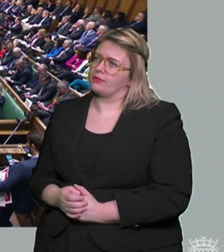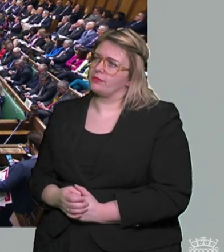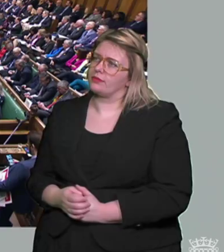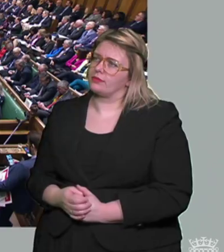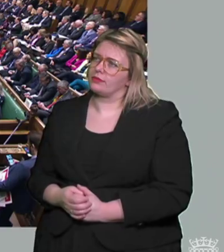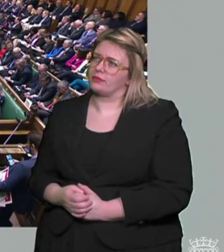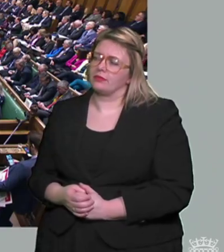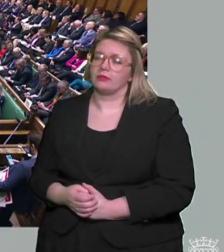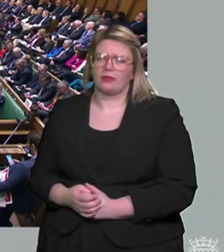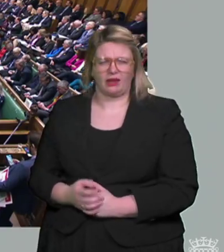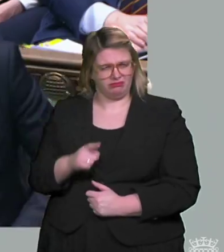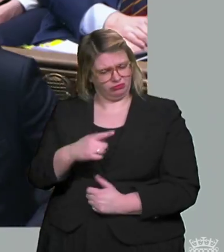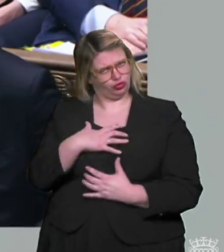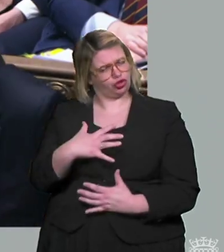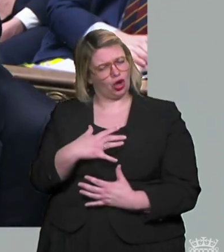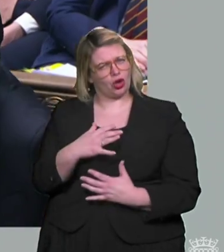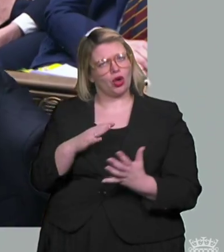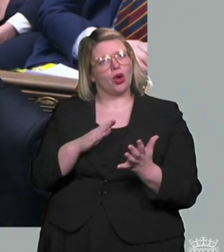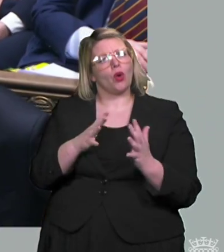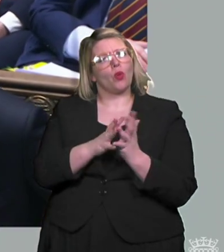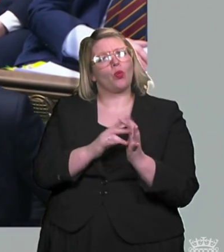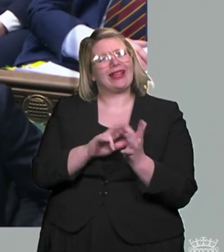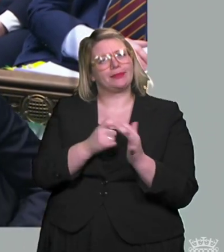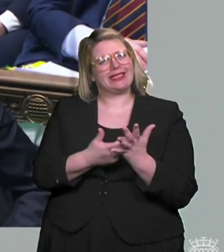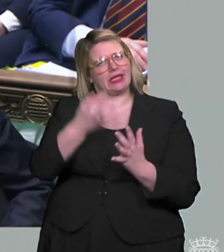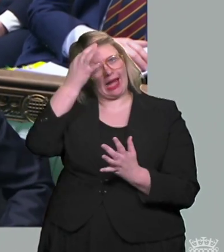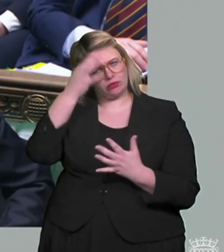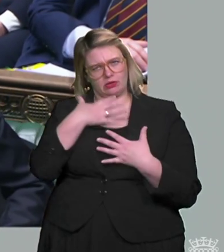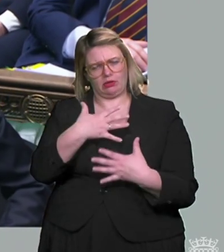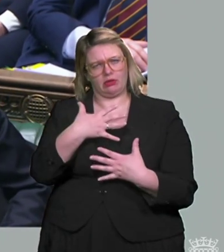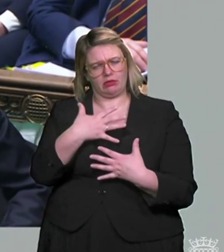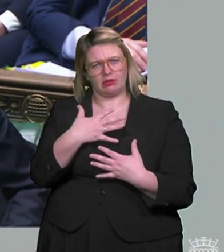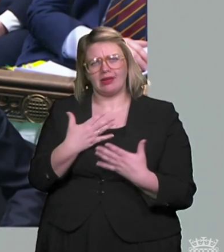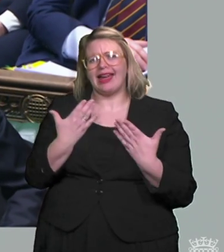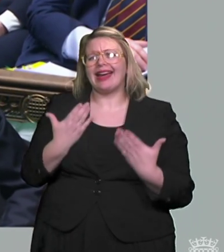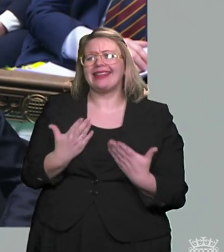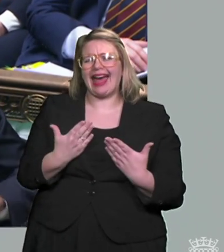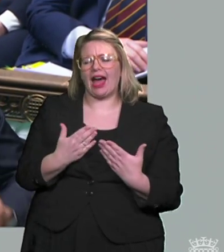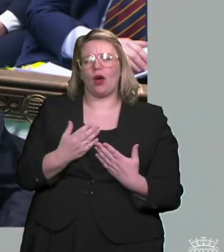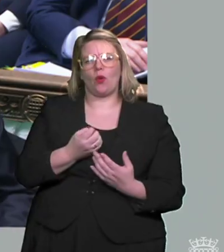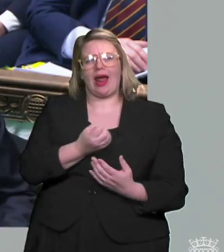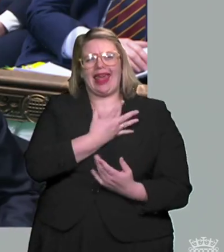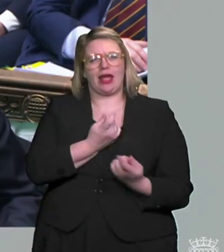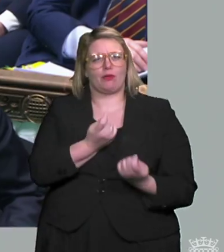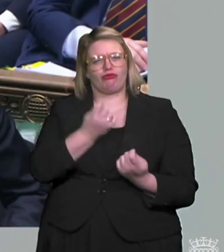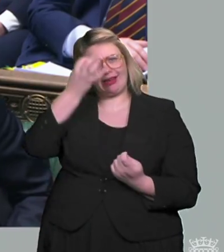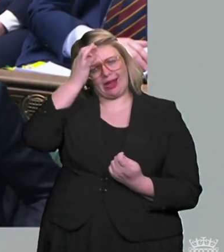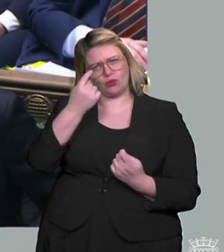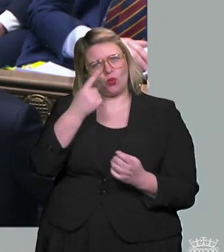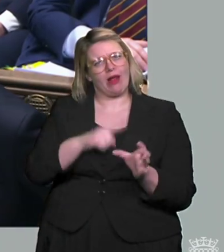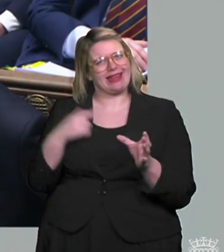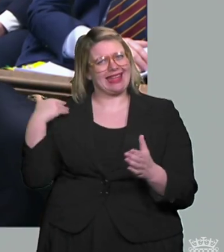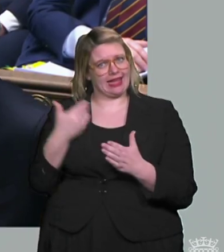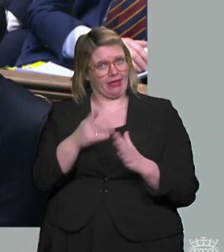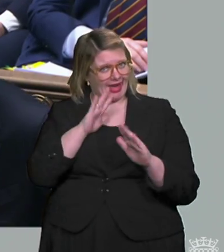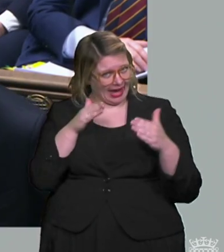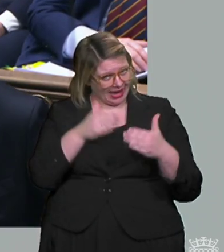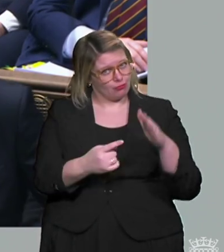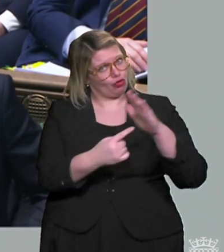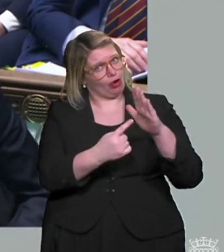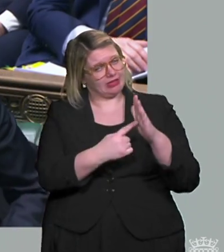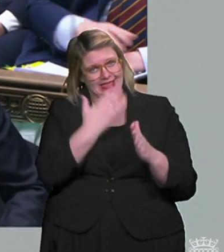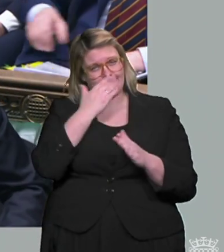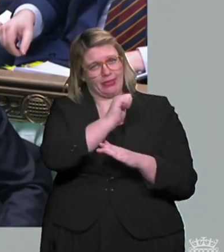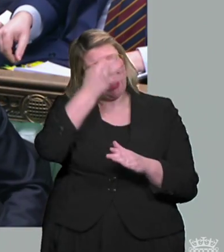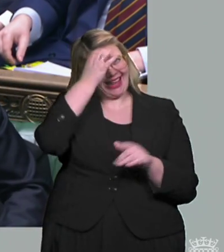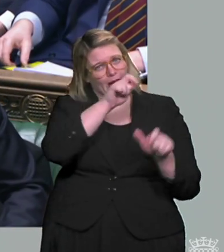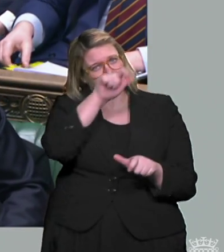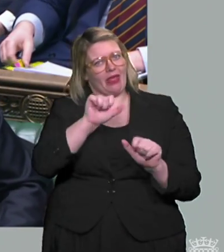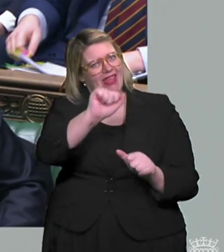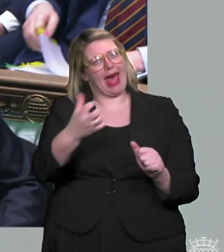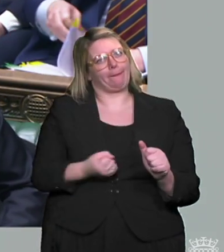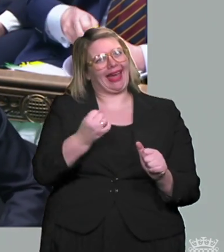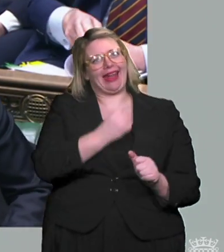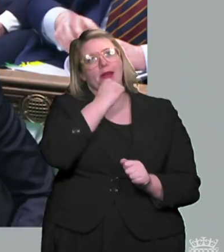That is disappointing to see. I think it has been just under a year that the now Labour-run Westminster Council has put its own councillors’ pay ahead of everything else.